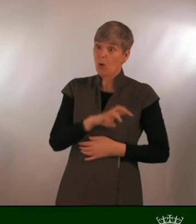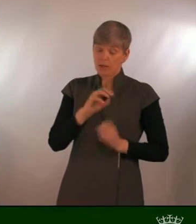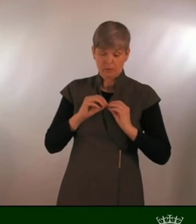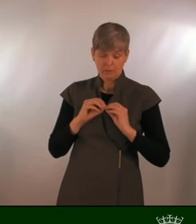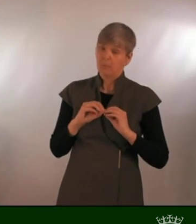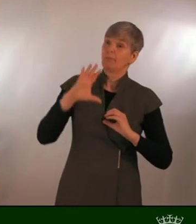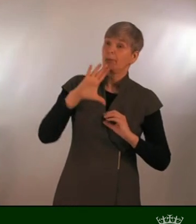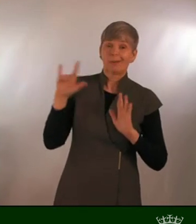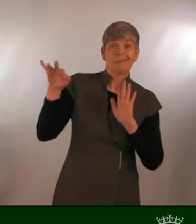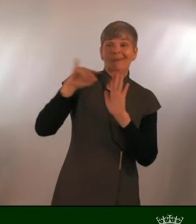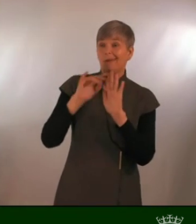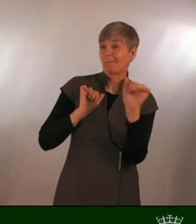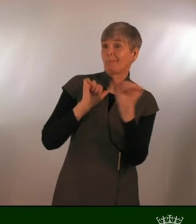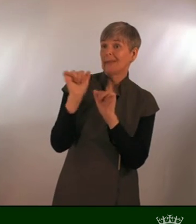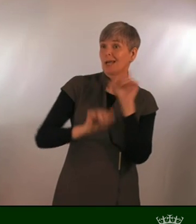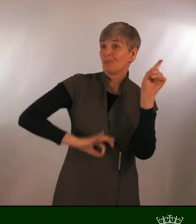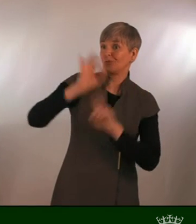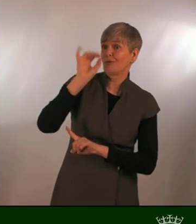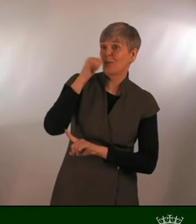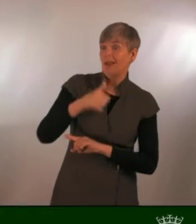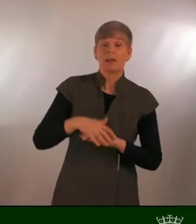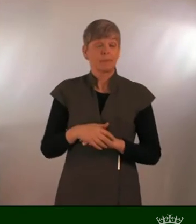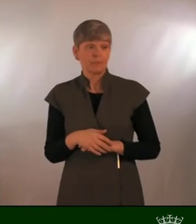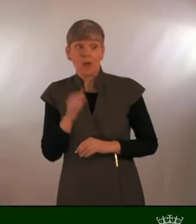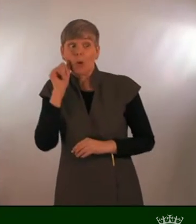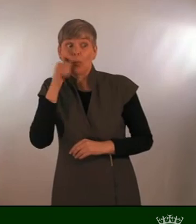Yes indeed, and my honourable Friend will hear something to her advantage in just a few minutes.